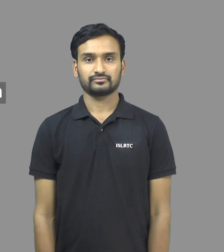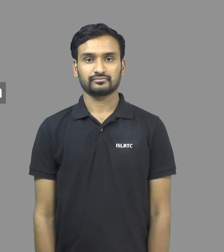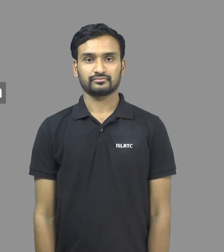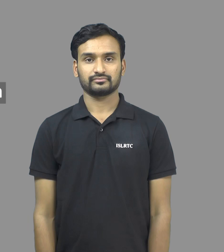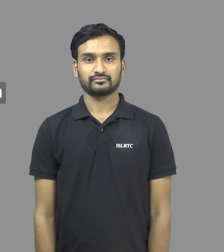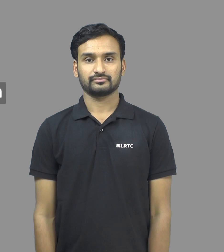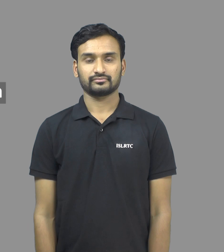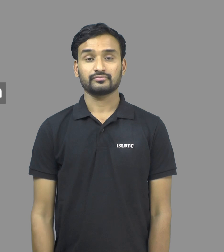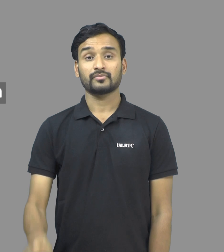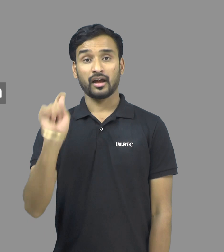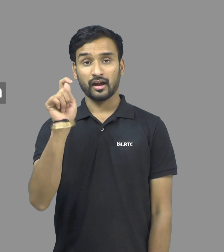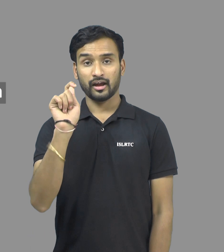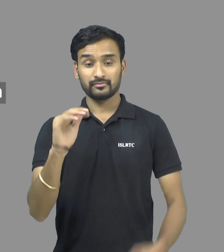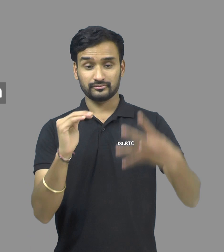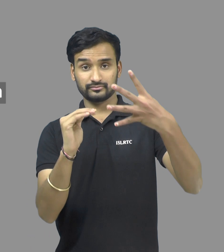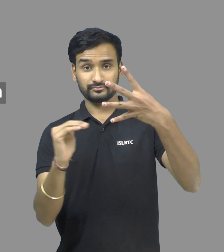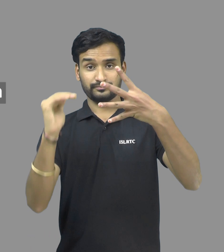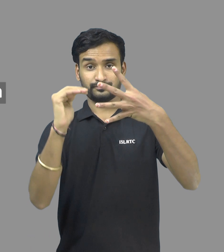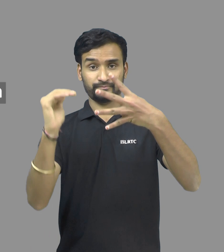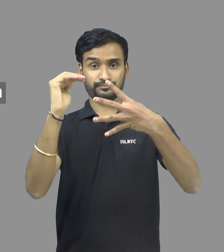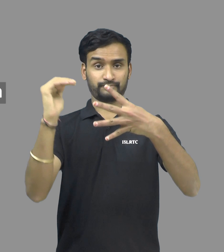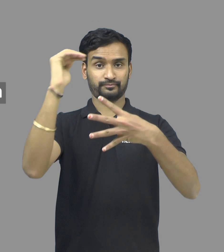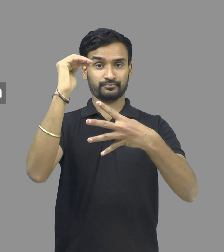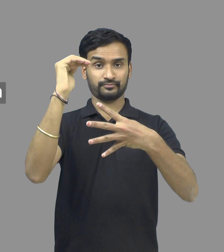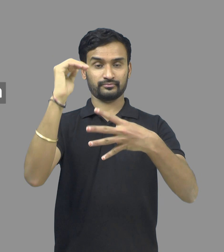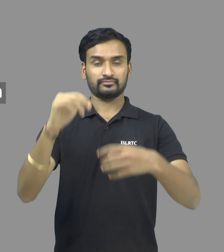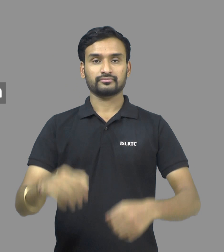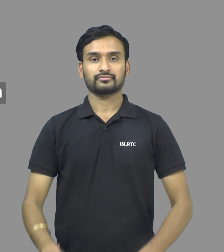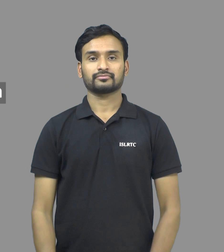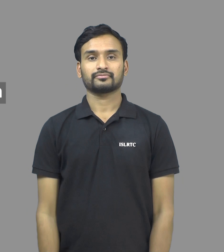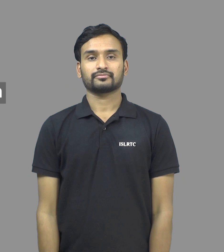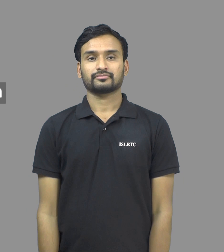Promotion